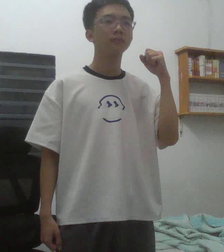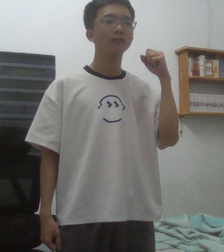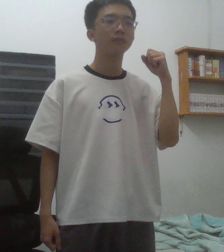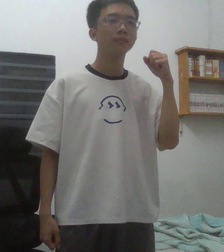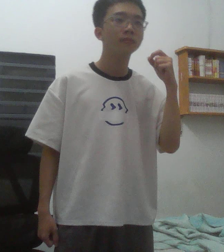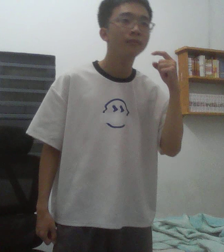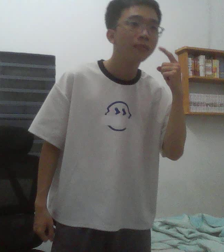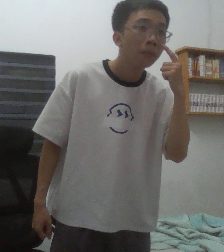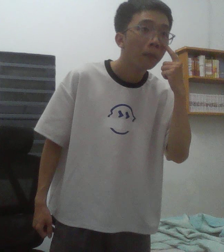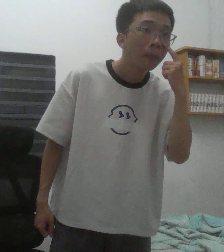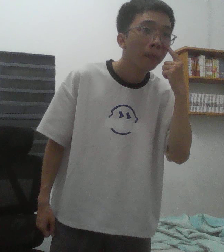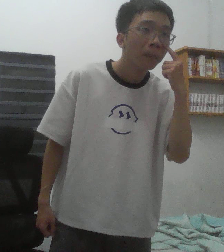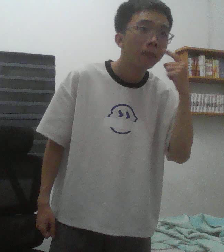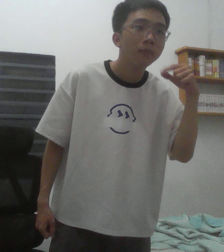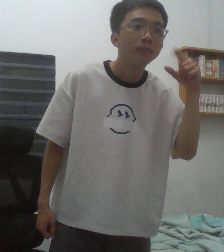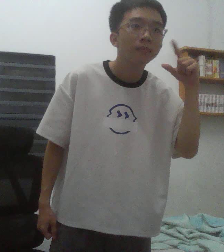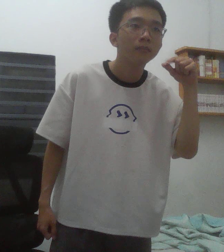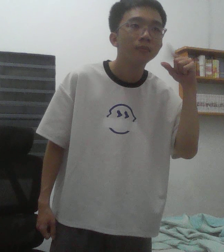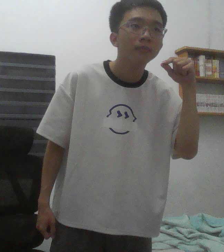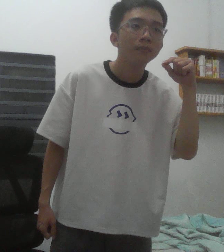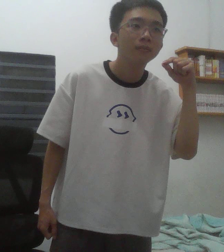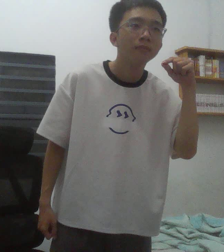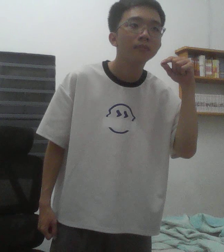lam quen